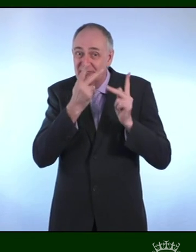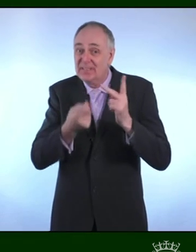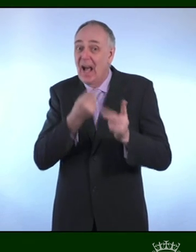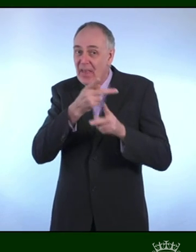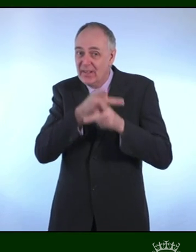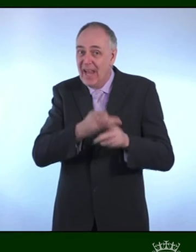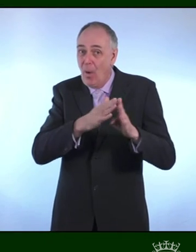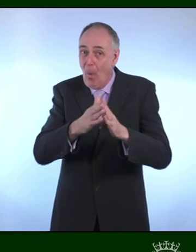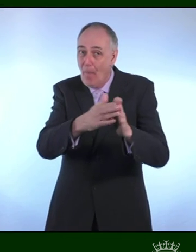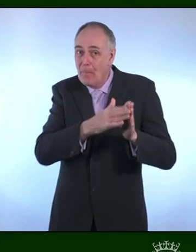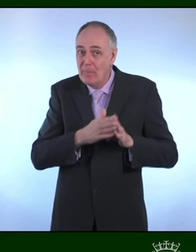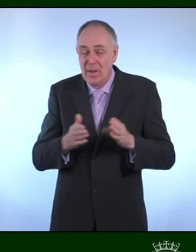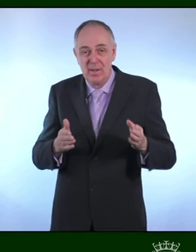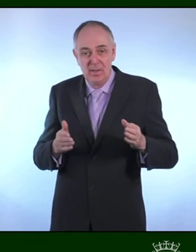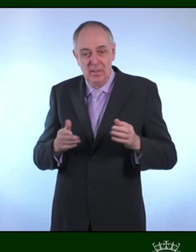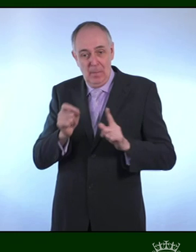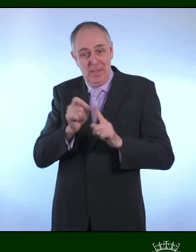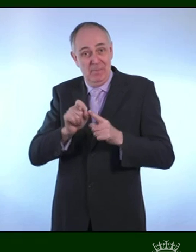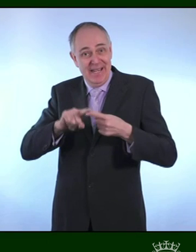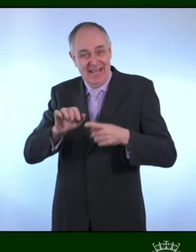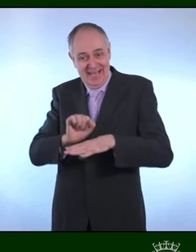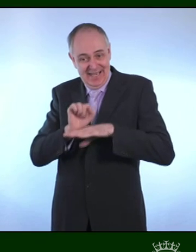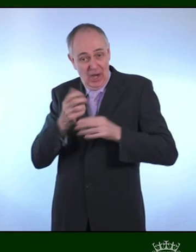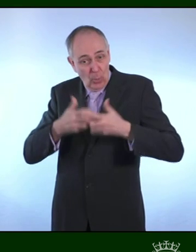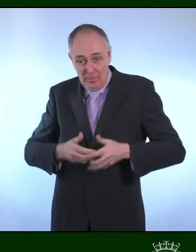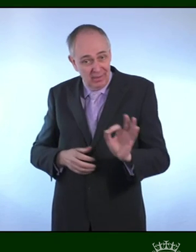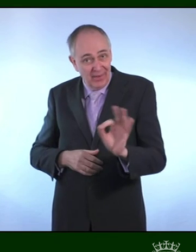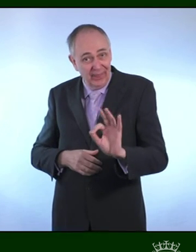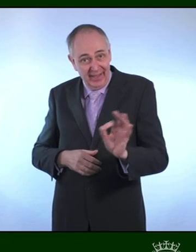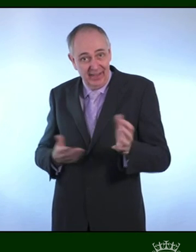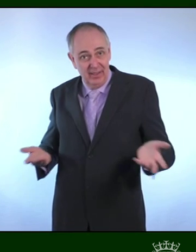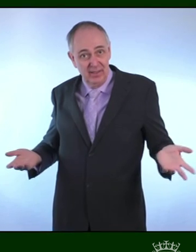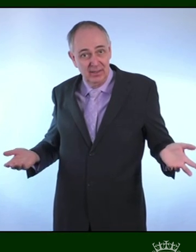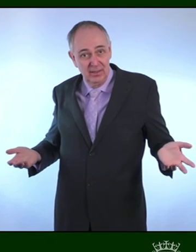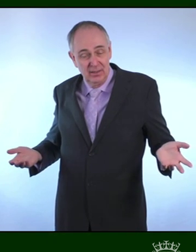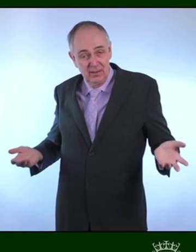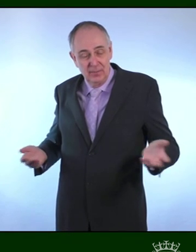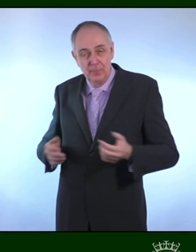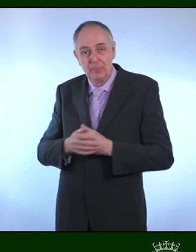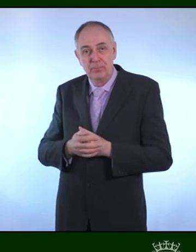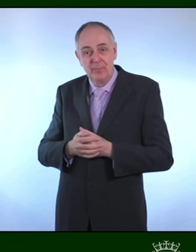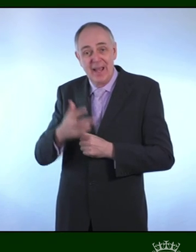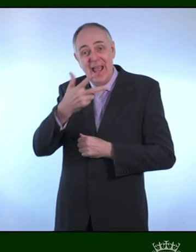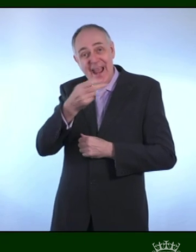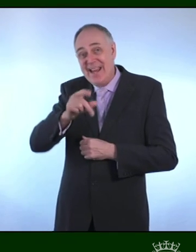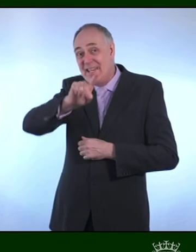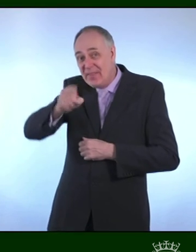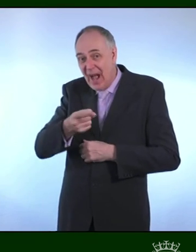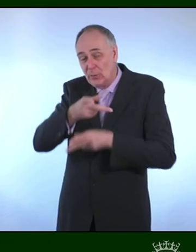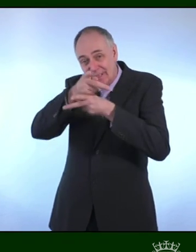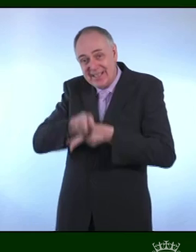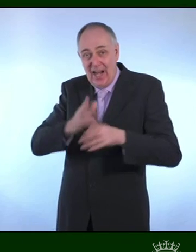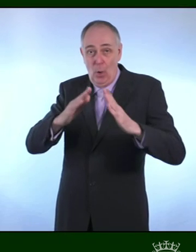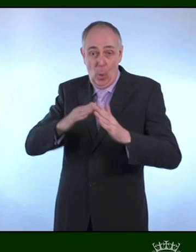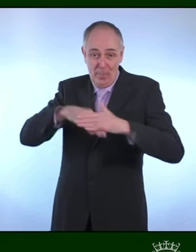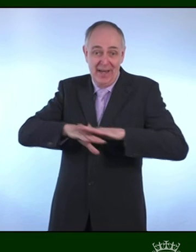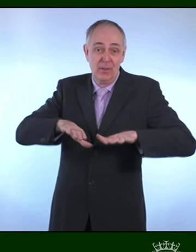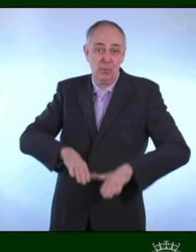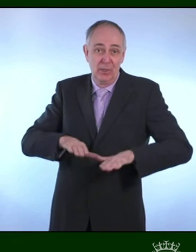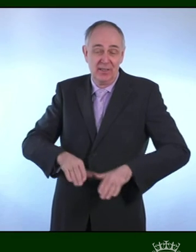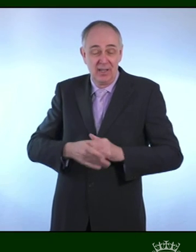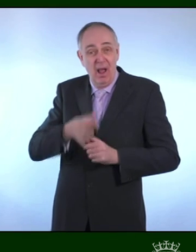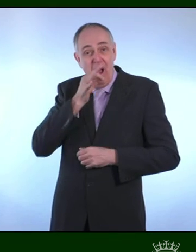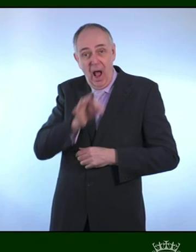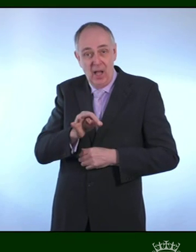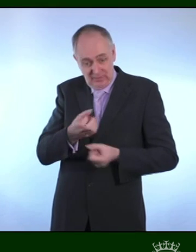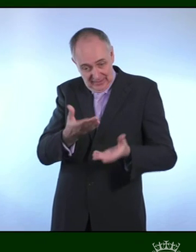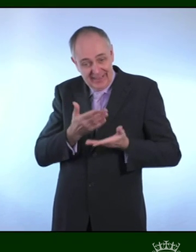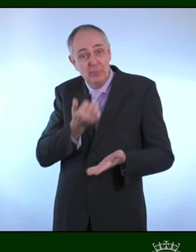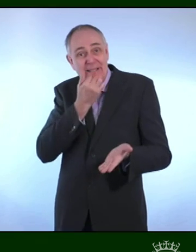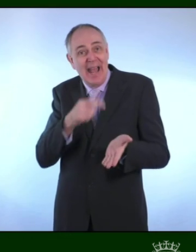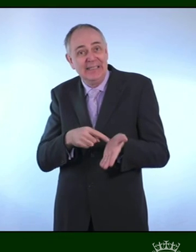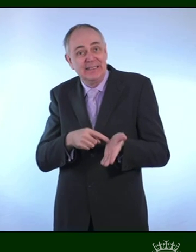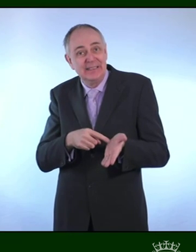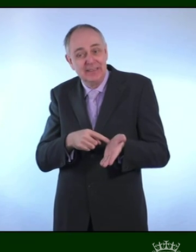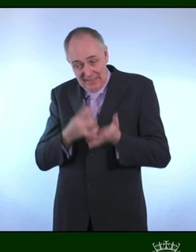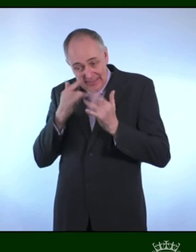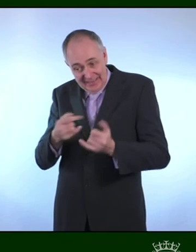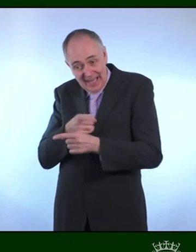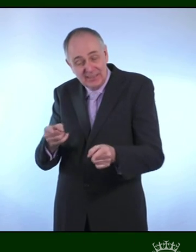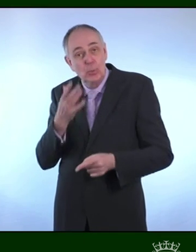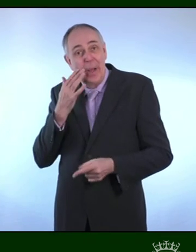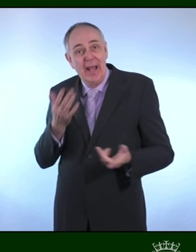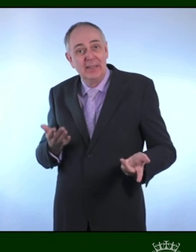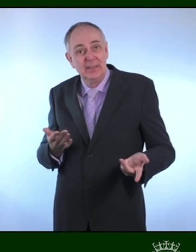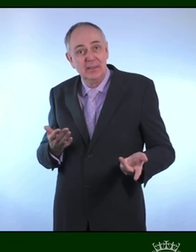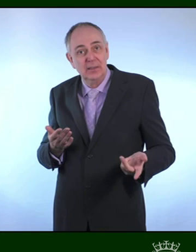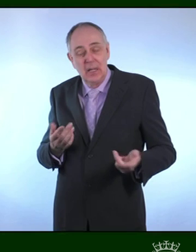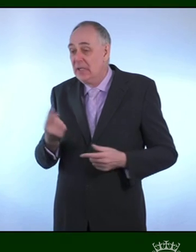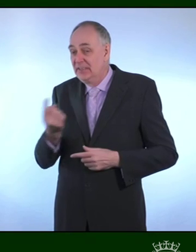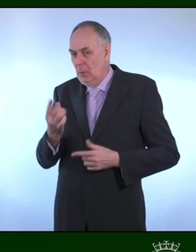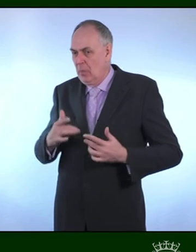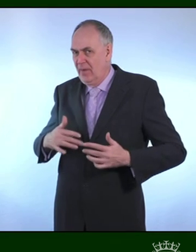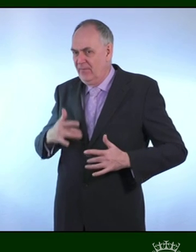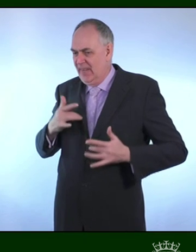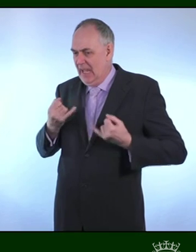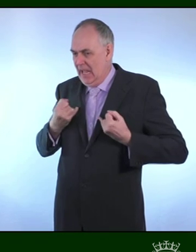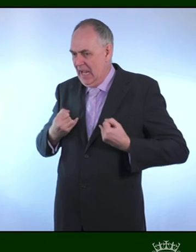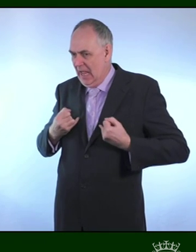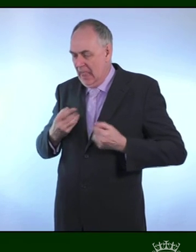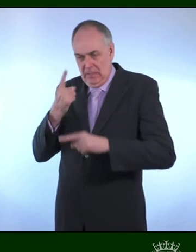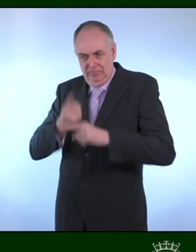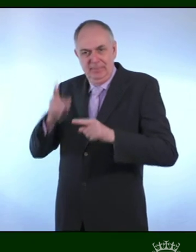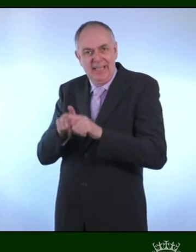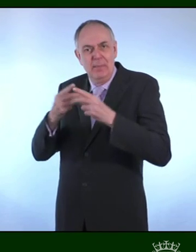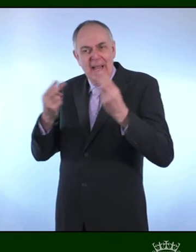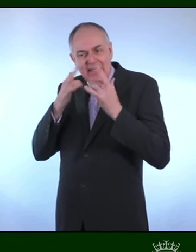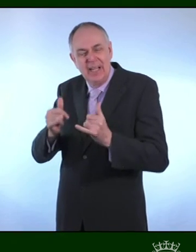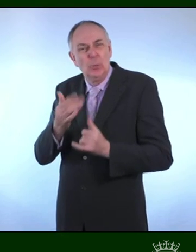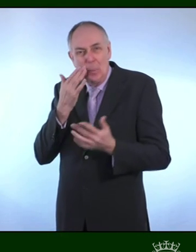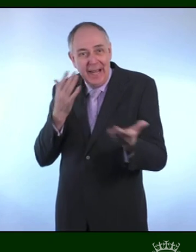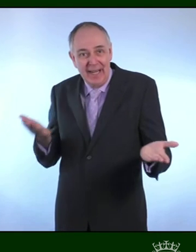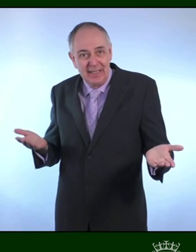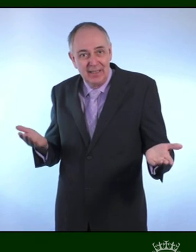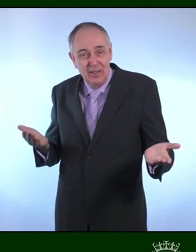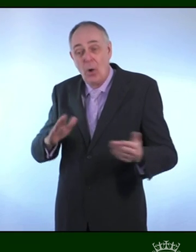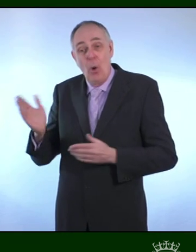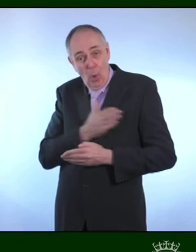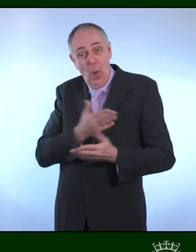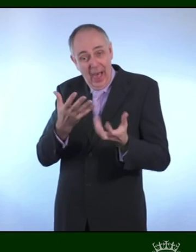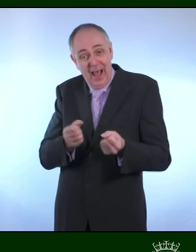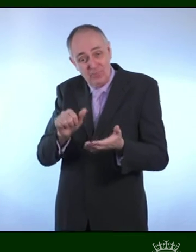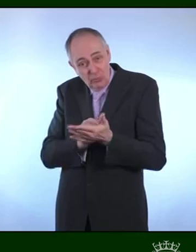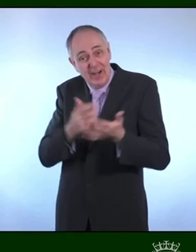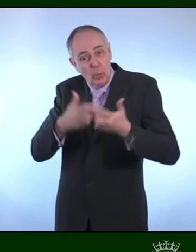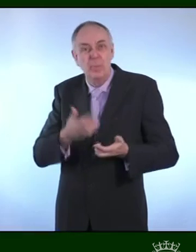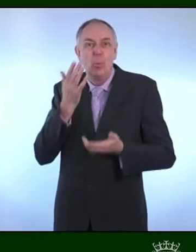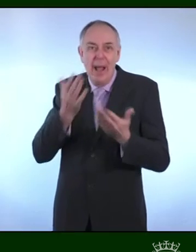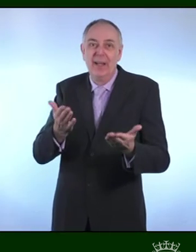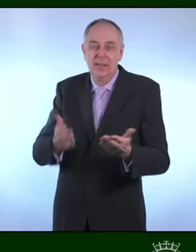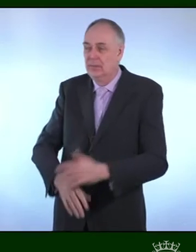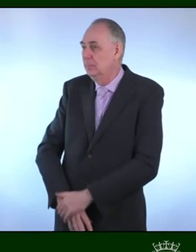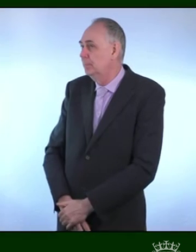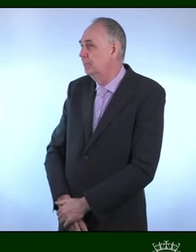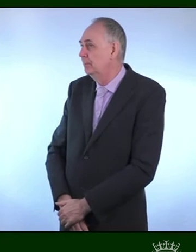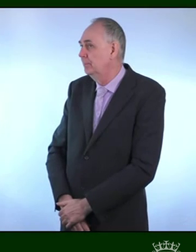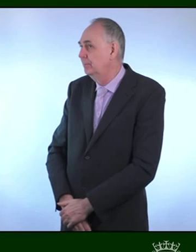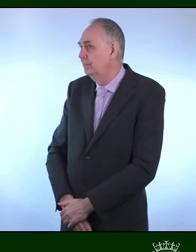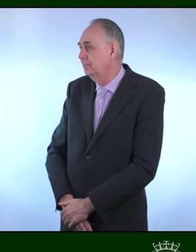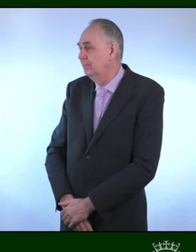None of the protective equipment requested had arrived. Can the Prime Minister tell the House on what date the 80,000 care homes around Britain can expect tests to be carried out on the day symptoms emerge and on what date every single person working in those care homes will get the protective equipment they need?